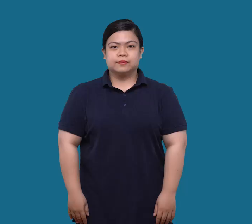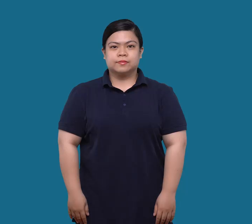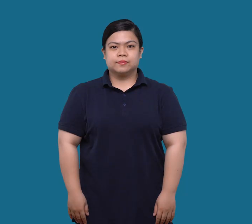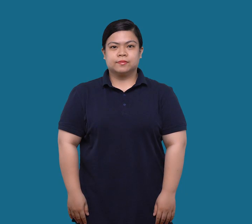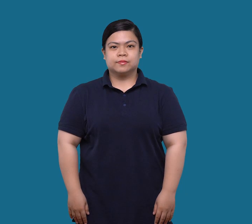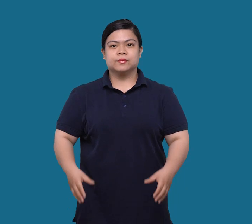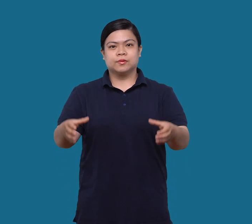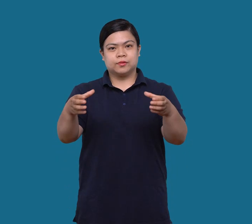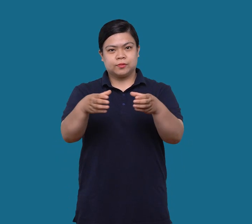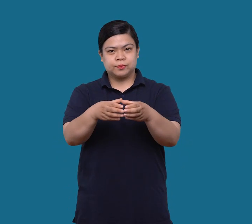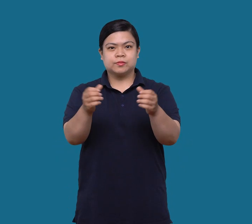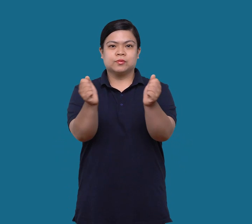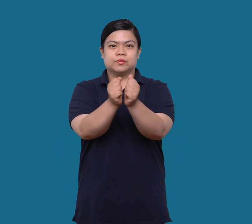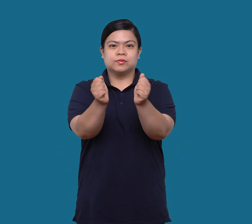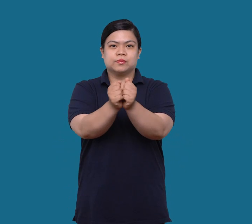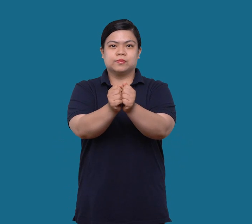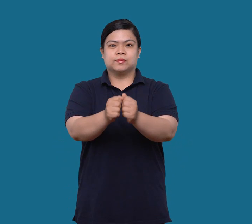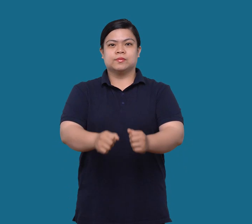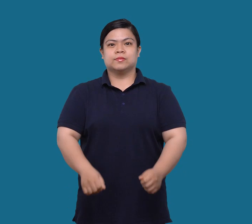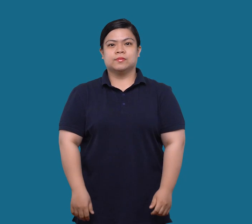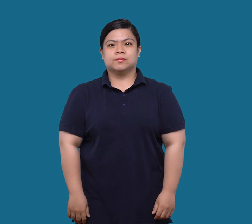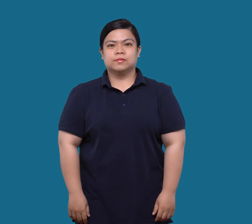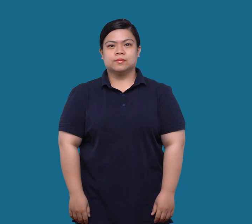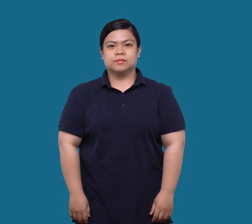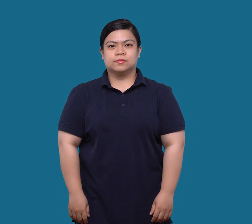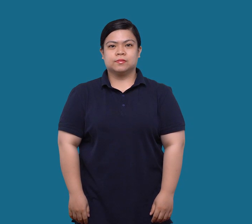họp nhóm